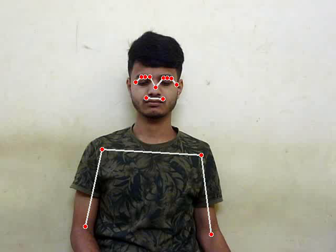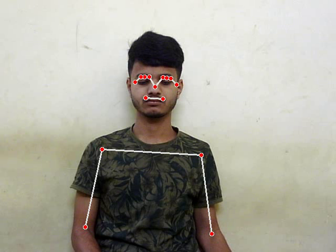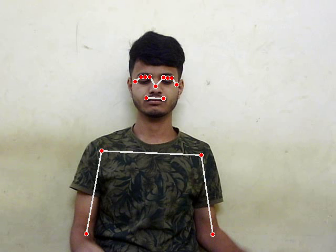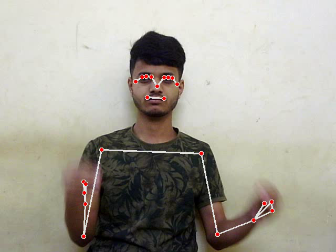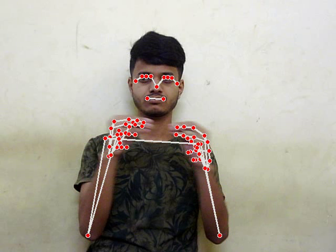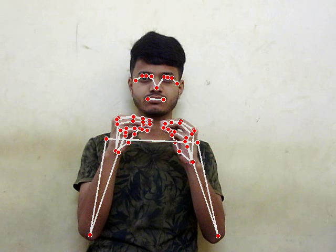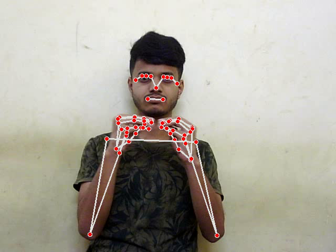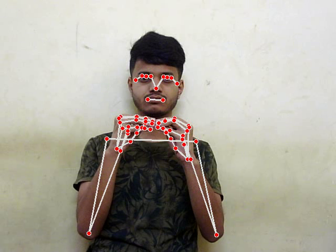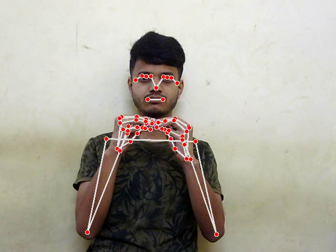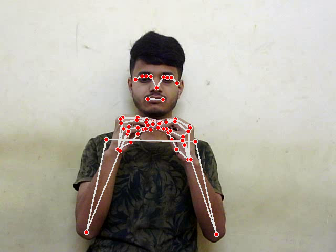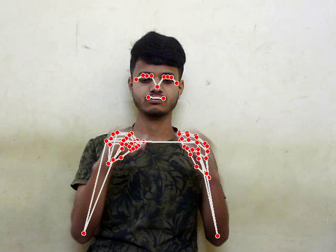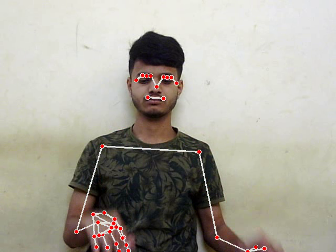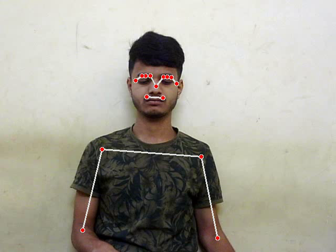more